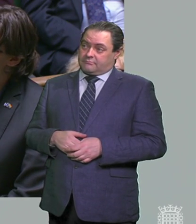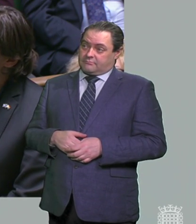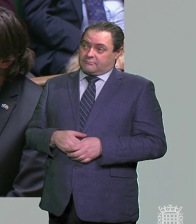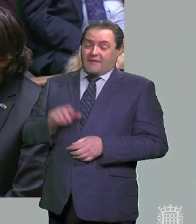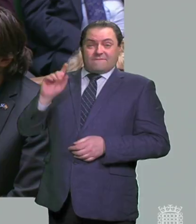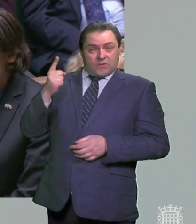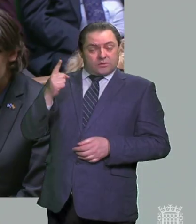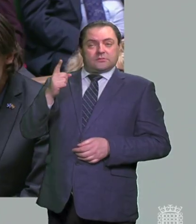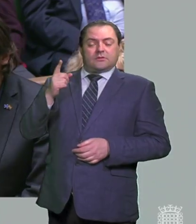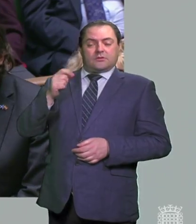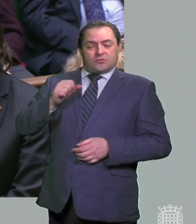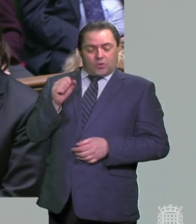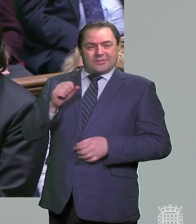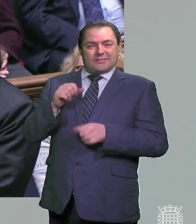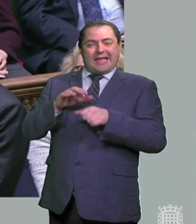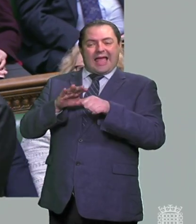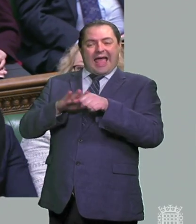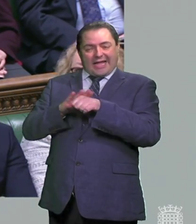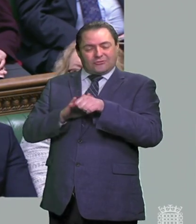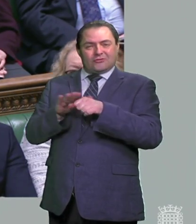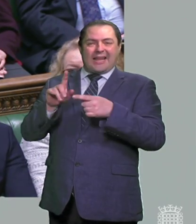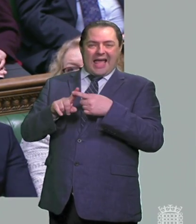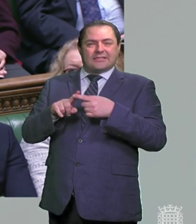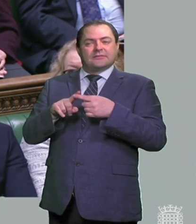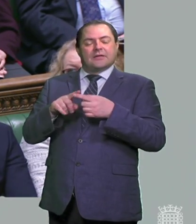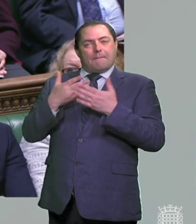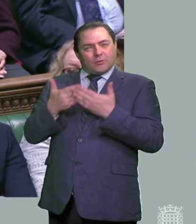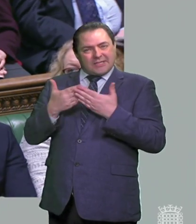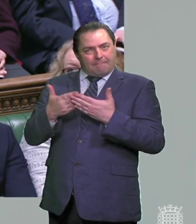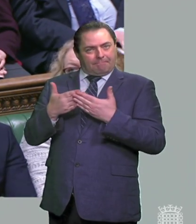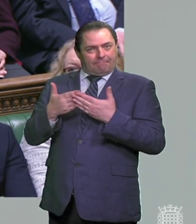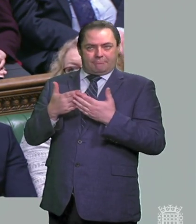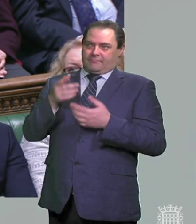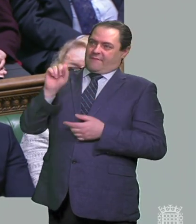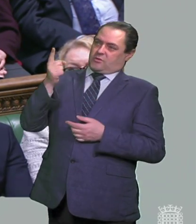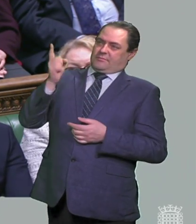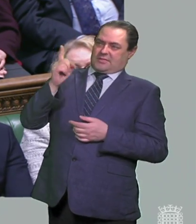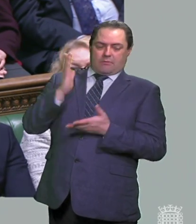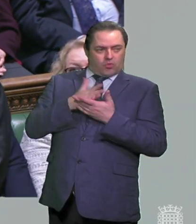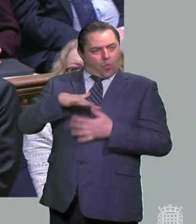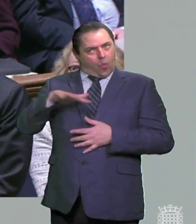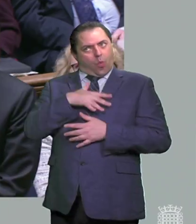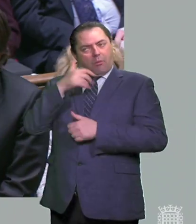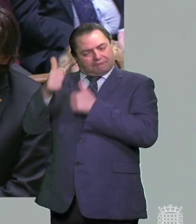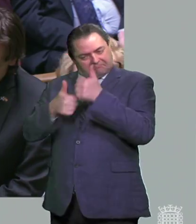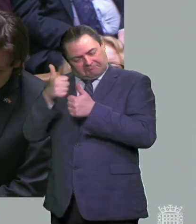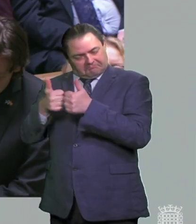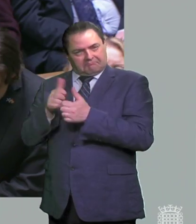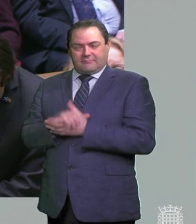He is the first Scots-Asian and Muslim to hold such an office, and I am sure the whole House will send him warm regards.